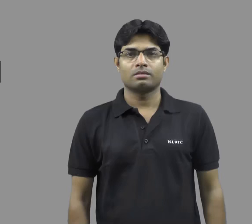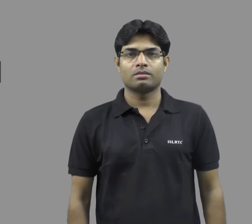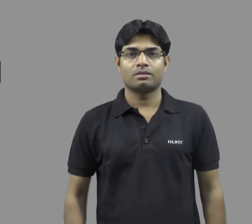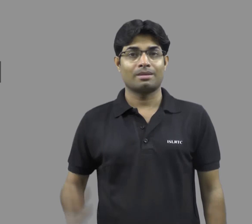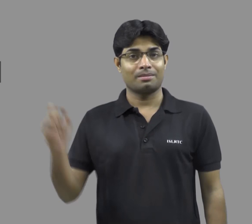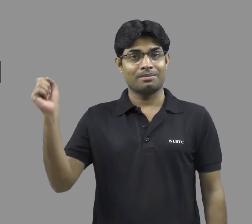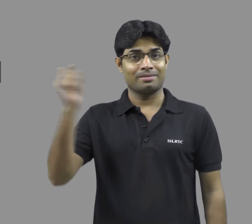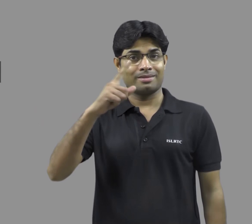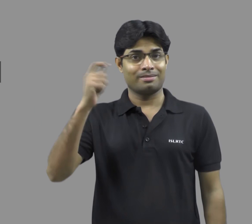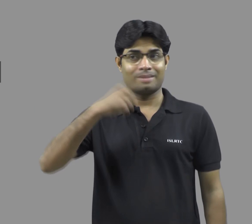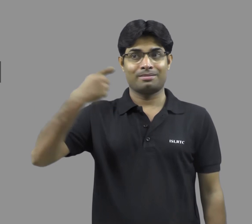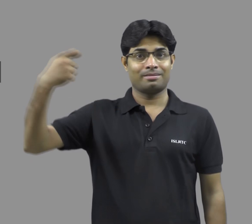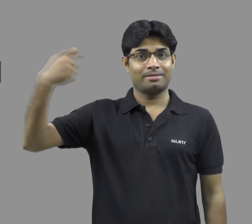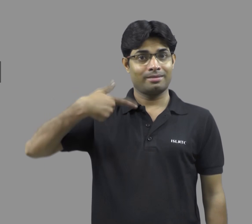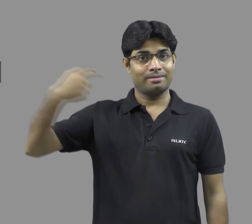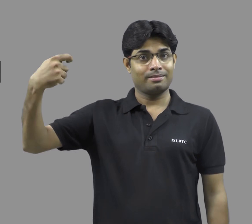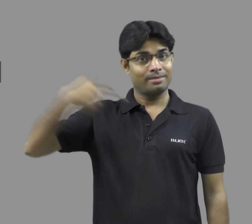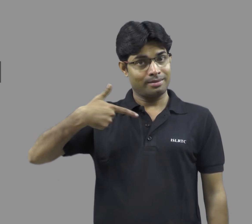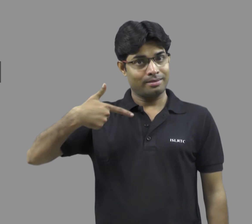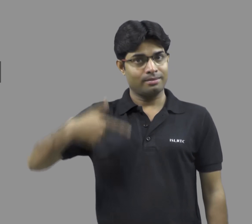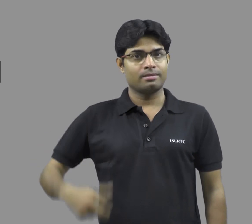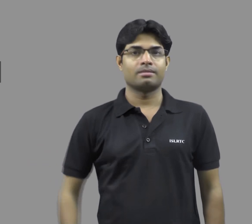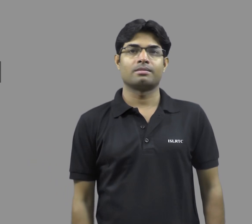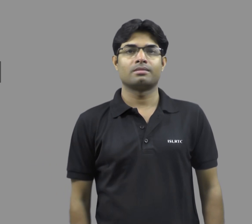Salary